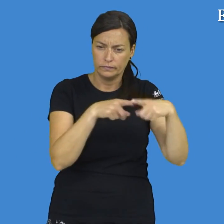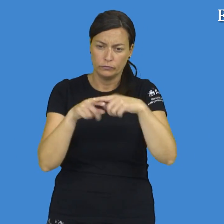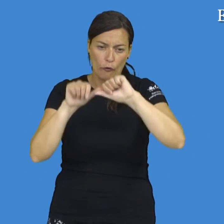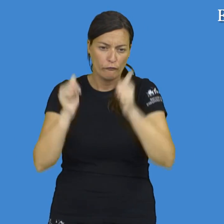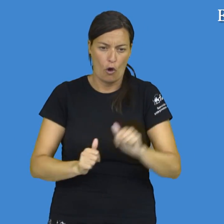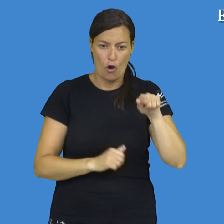forma